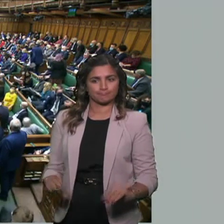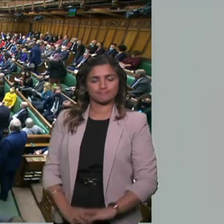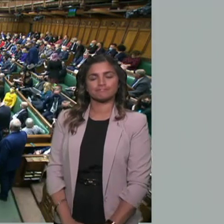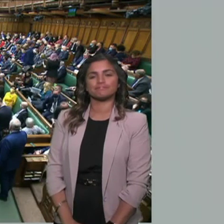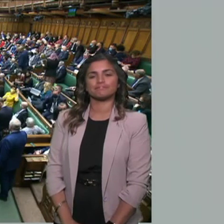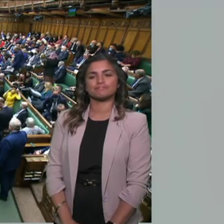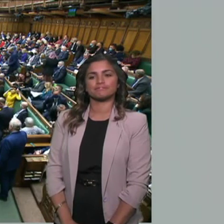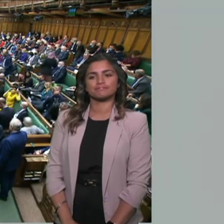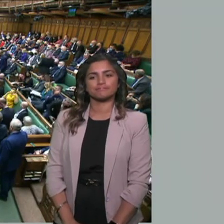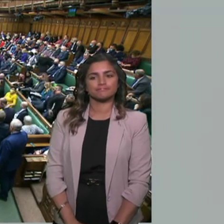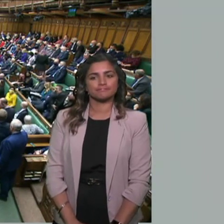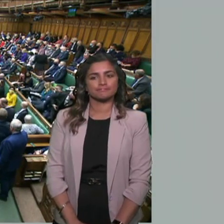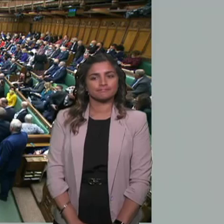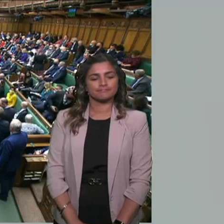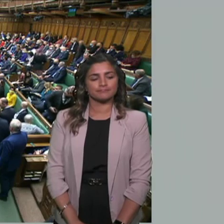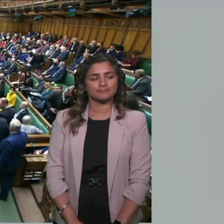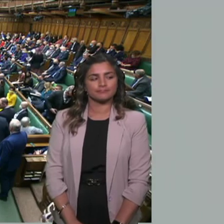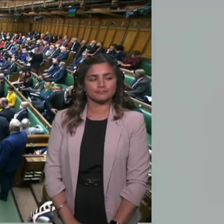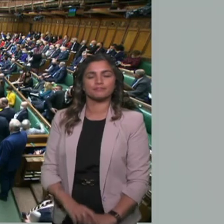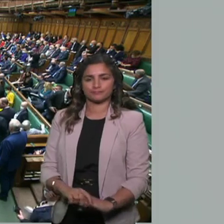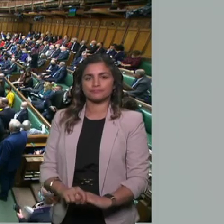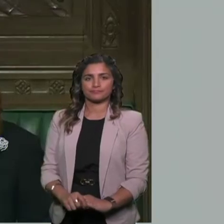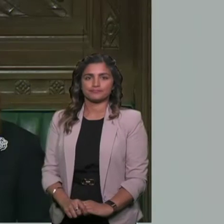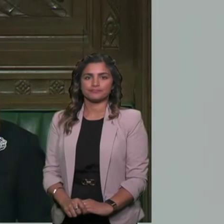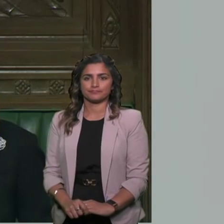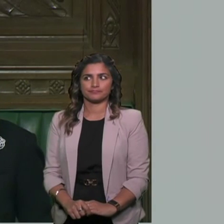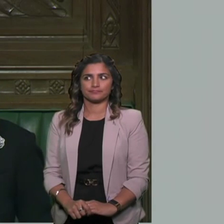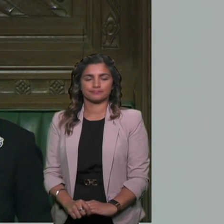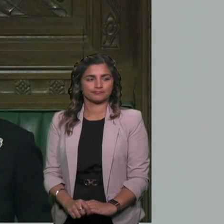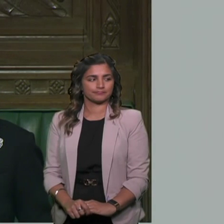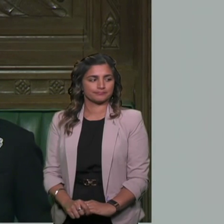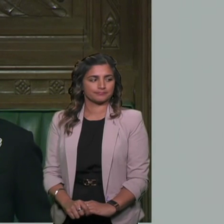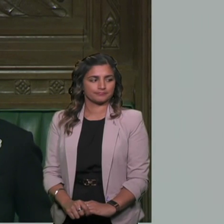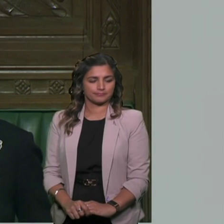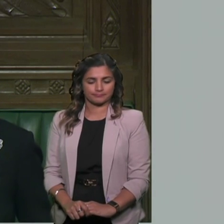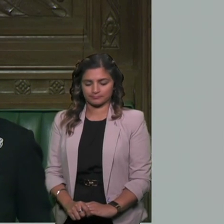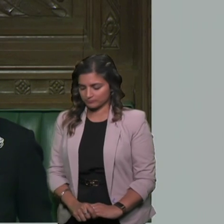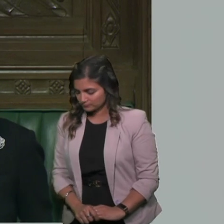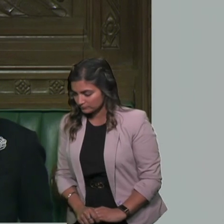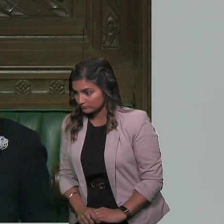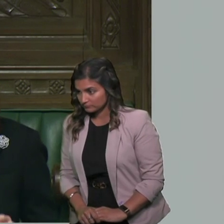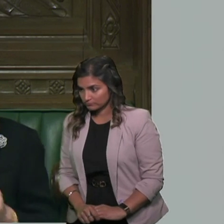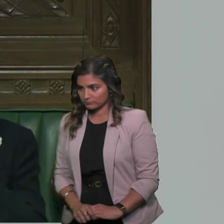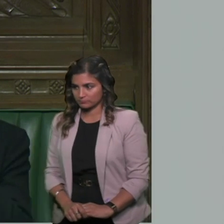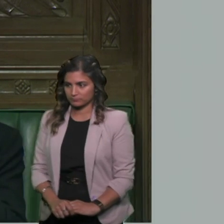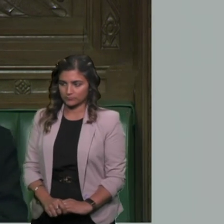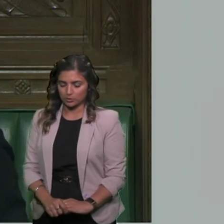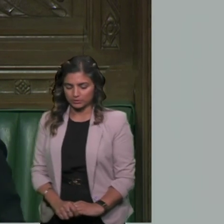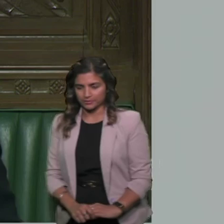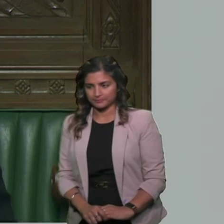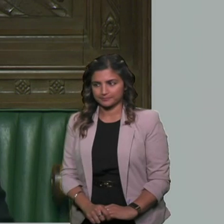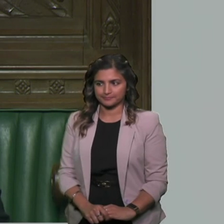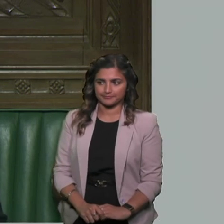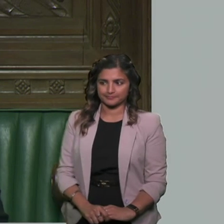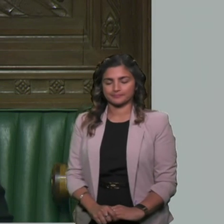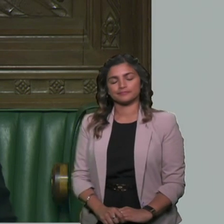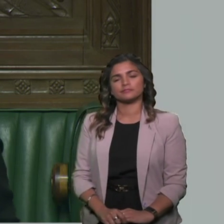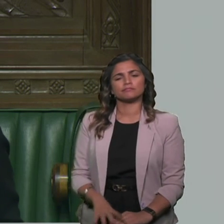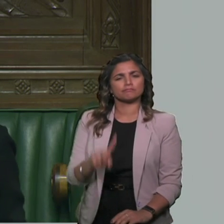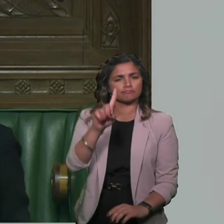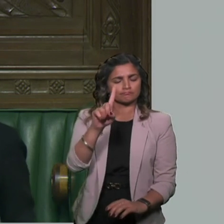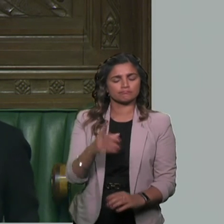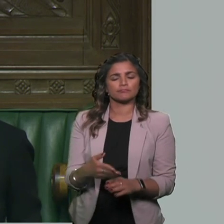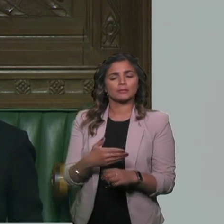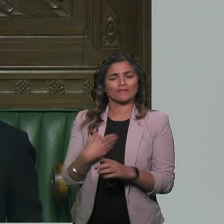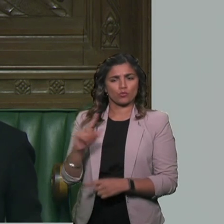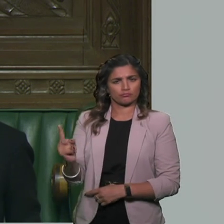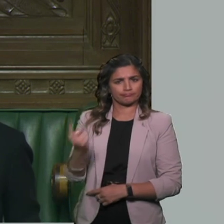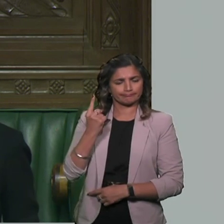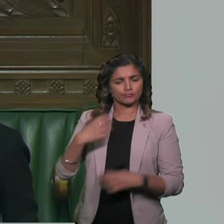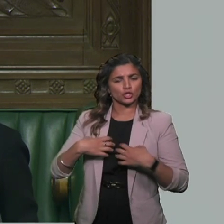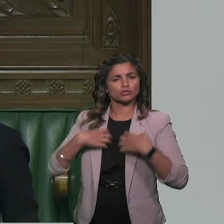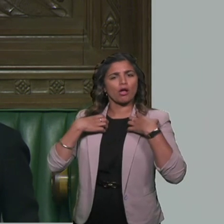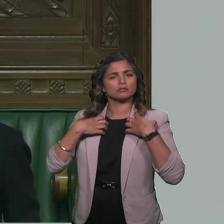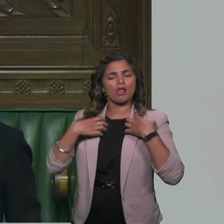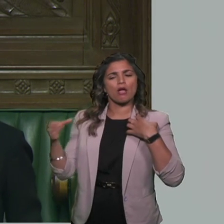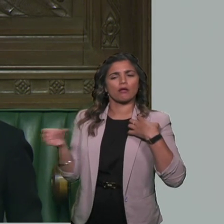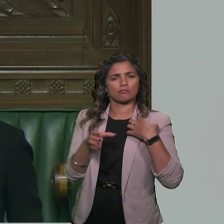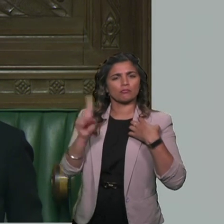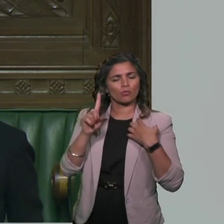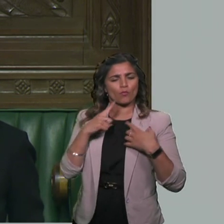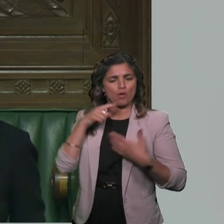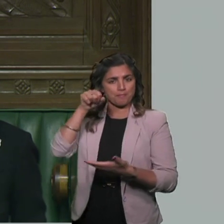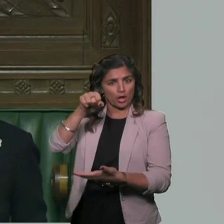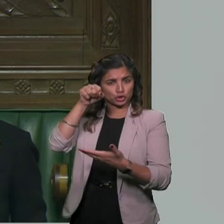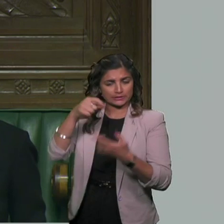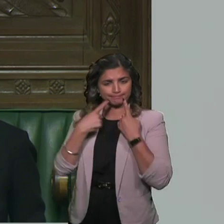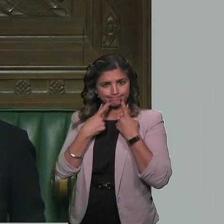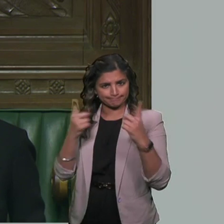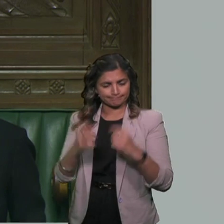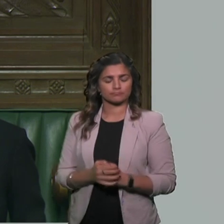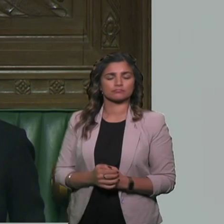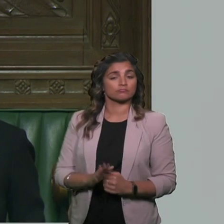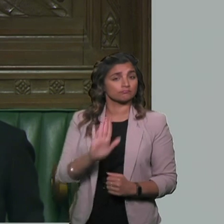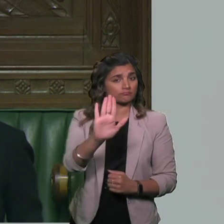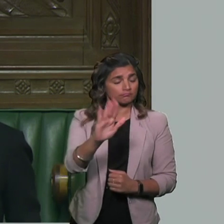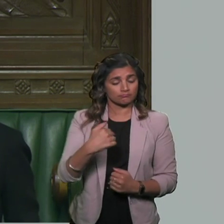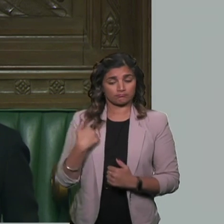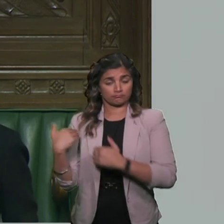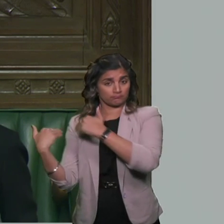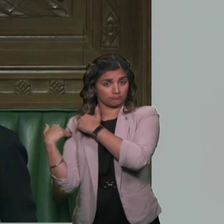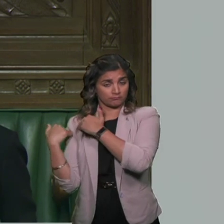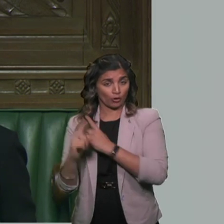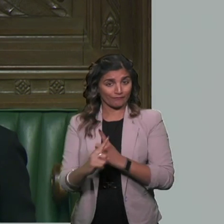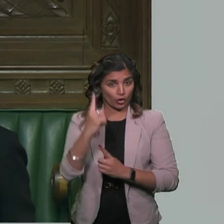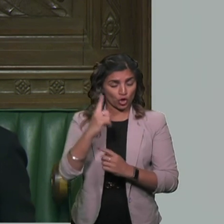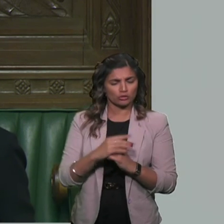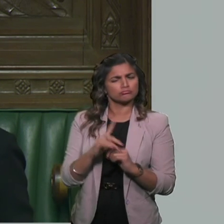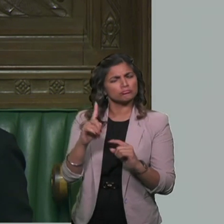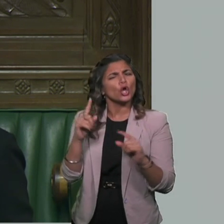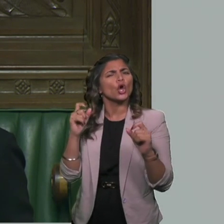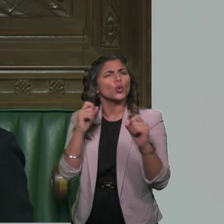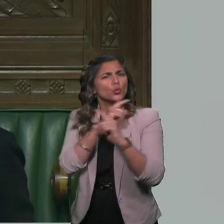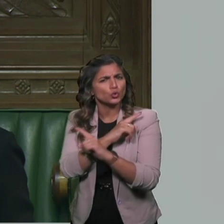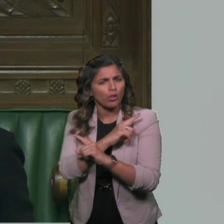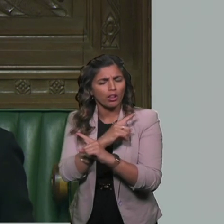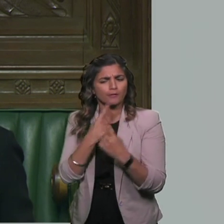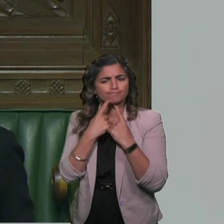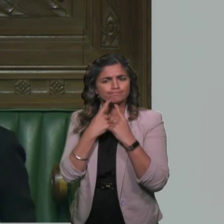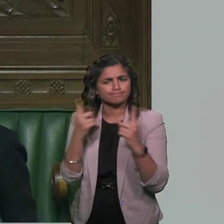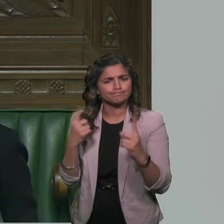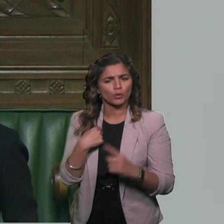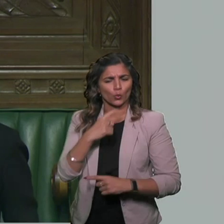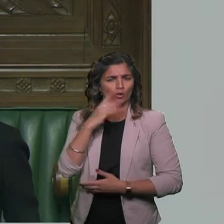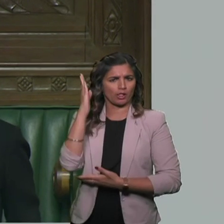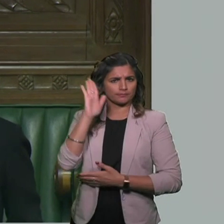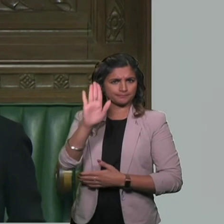Before I call the Chancellor of the Exchequer to make his Budget statement, it is my duty to take the unusual step of saying a few words.